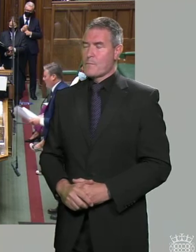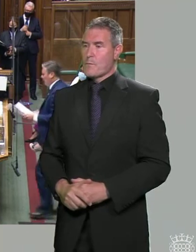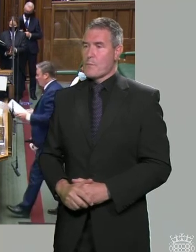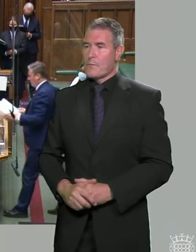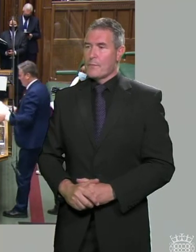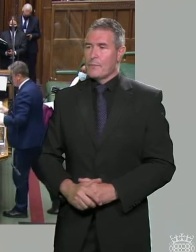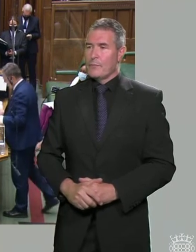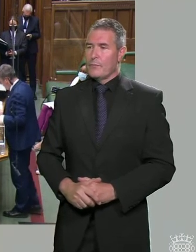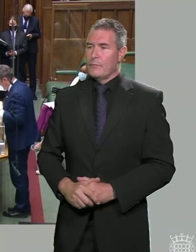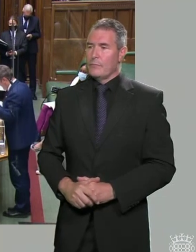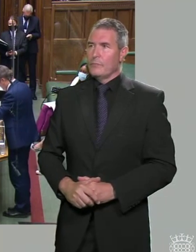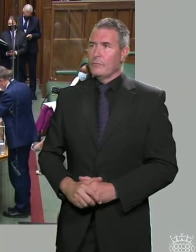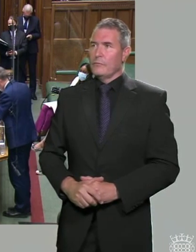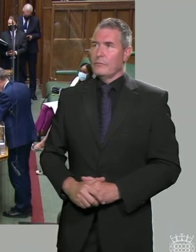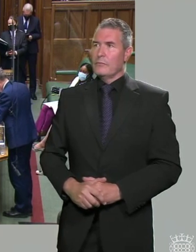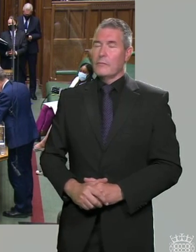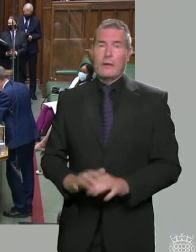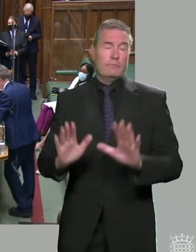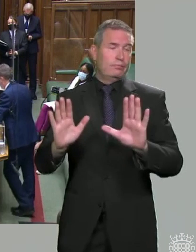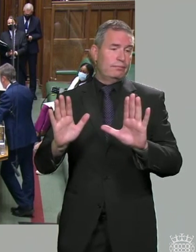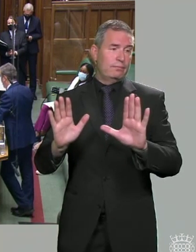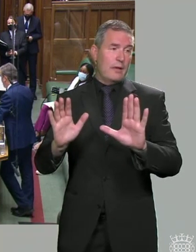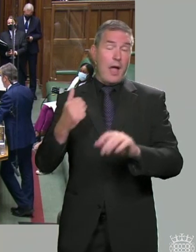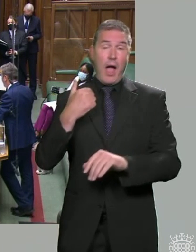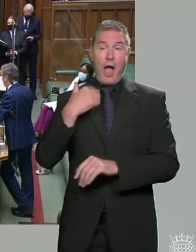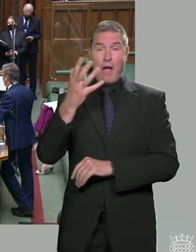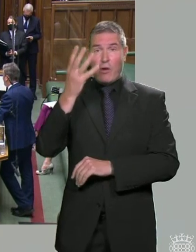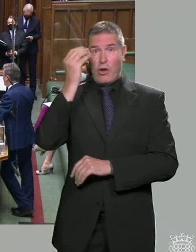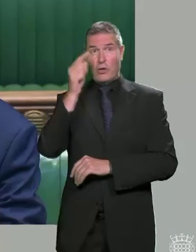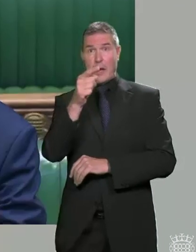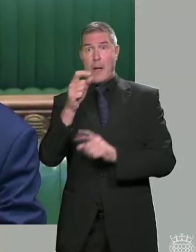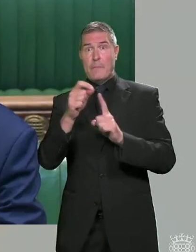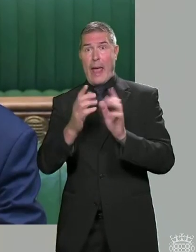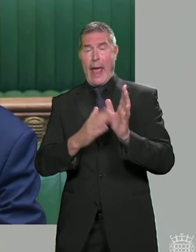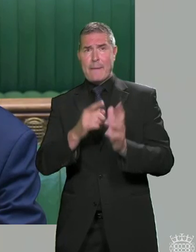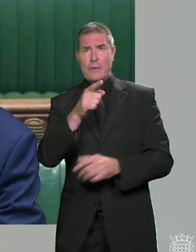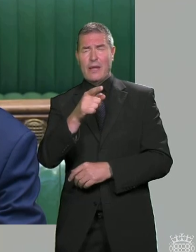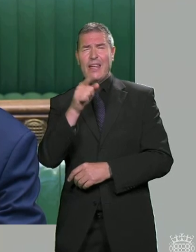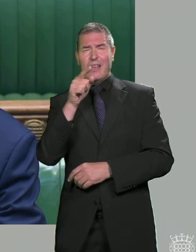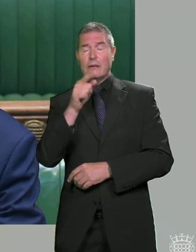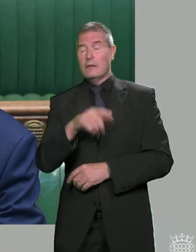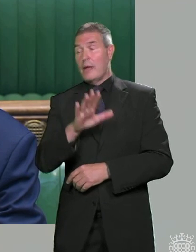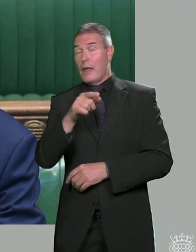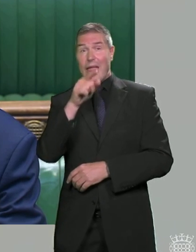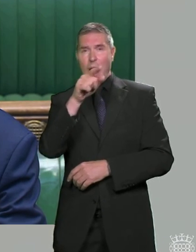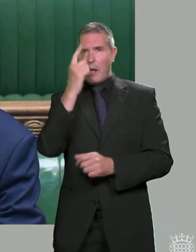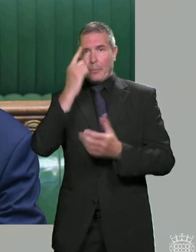What I have learned is that the worse the position for the Prime Minister, the more pathetic it gets.